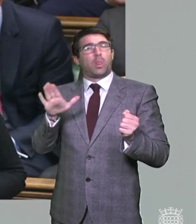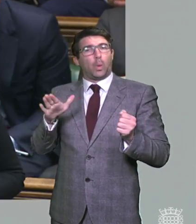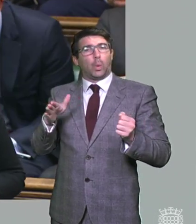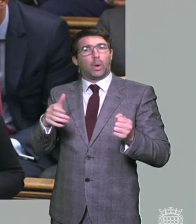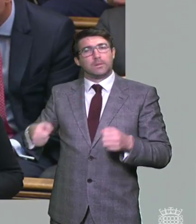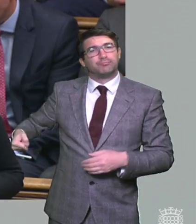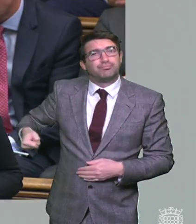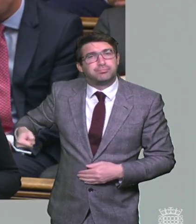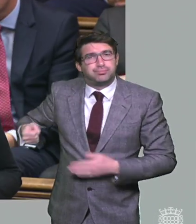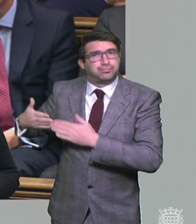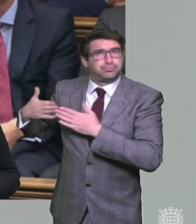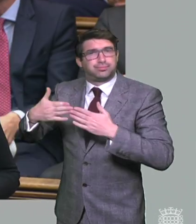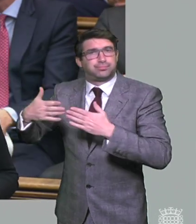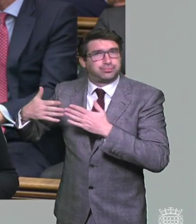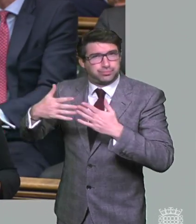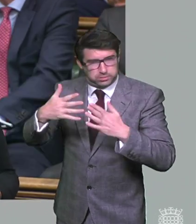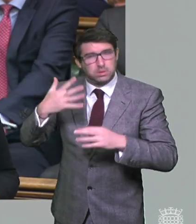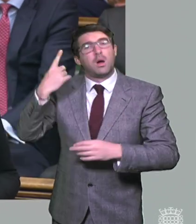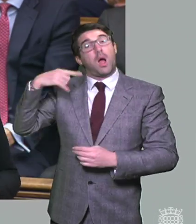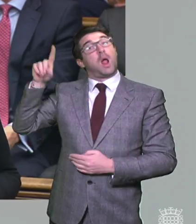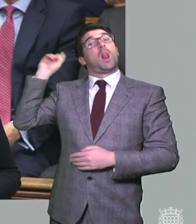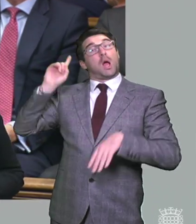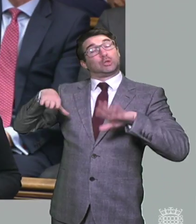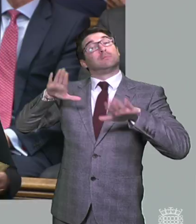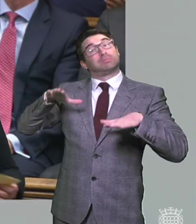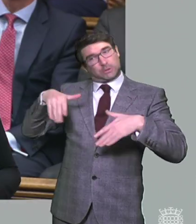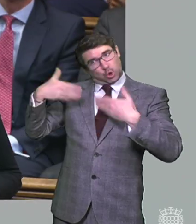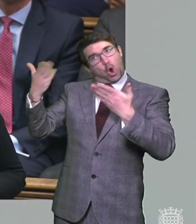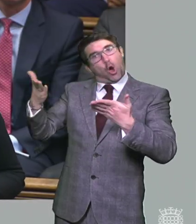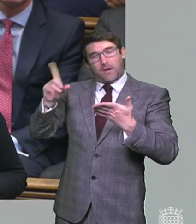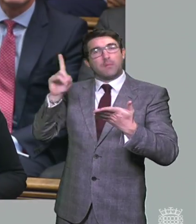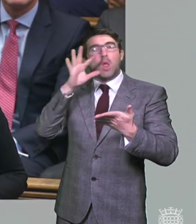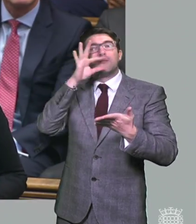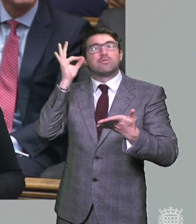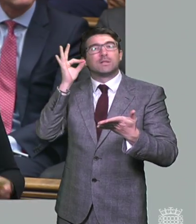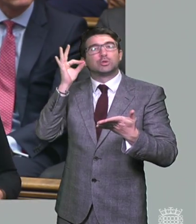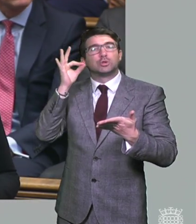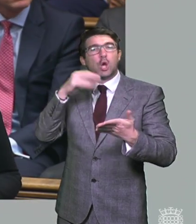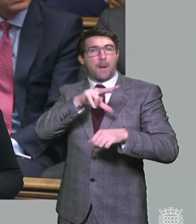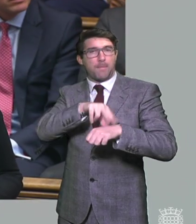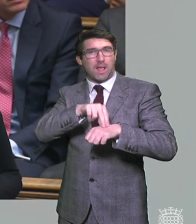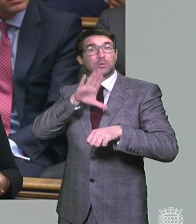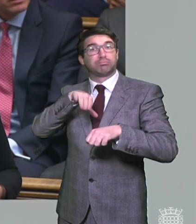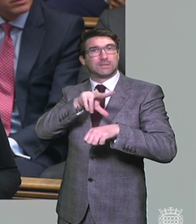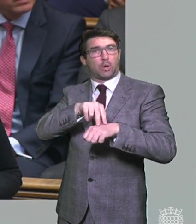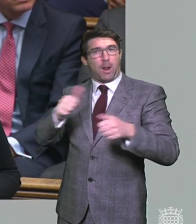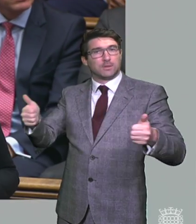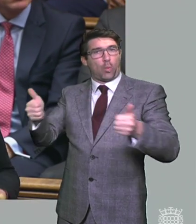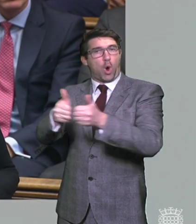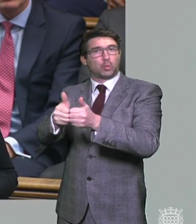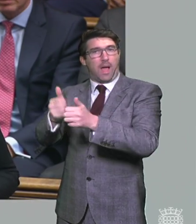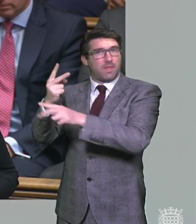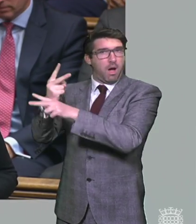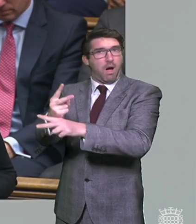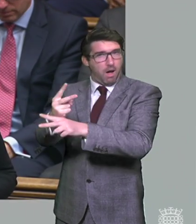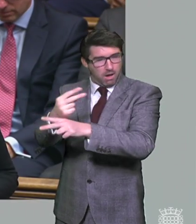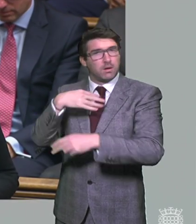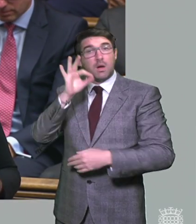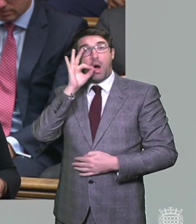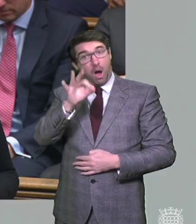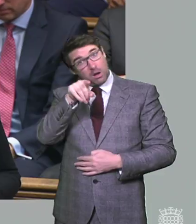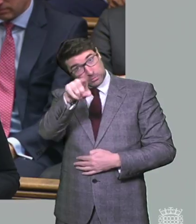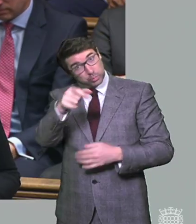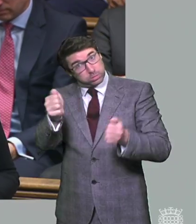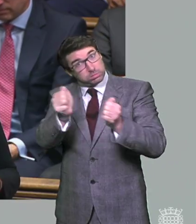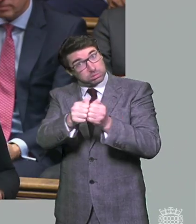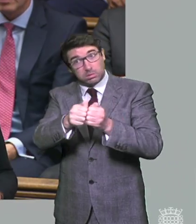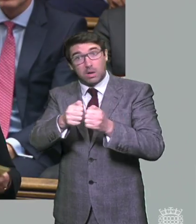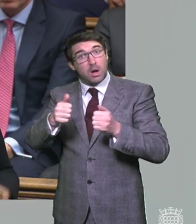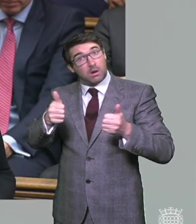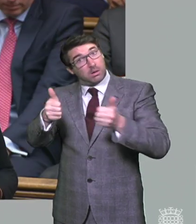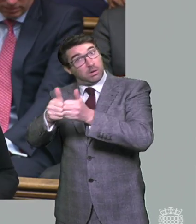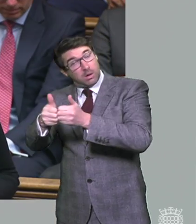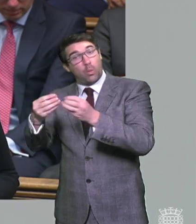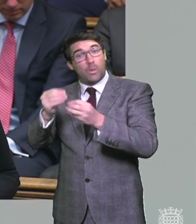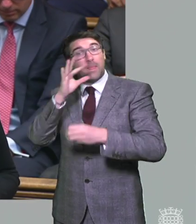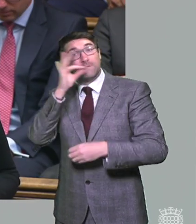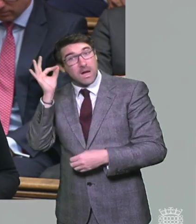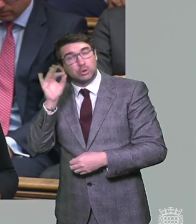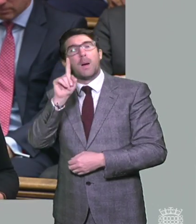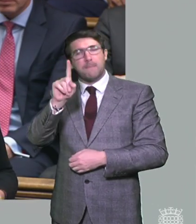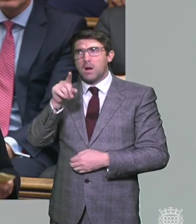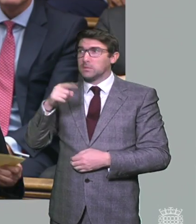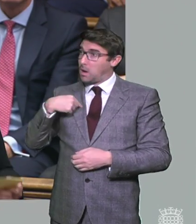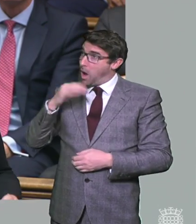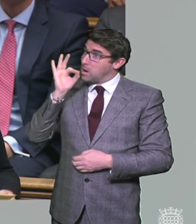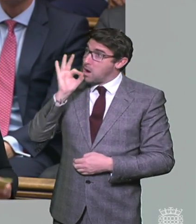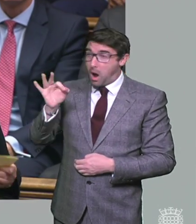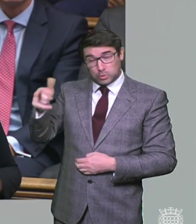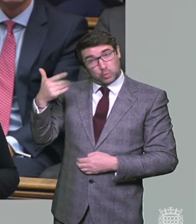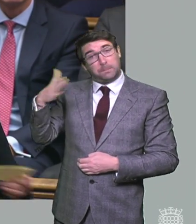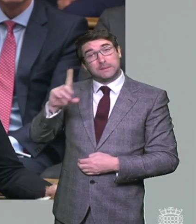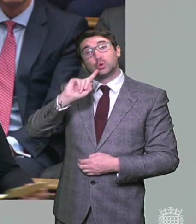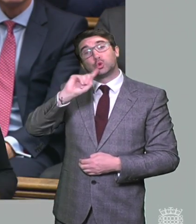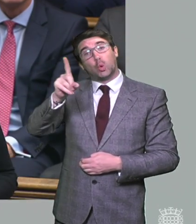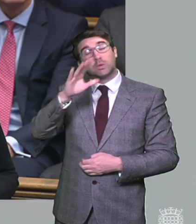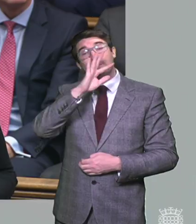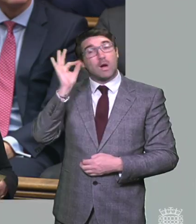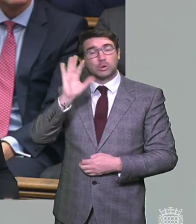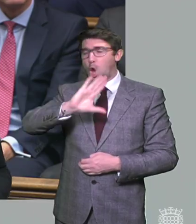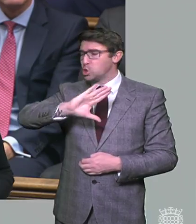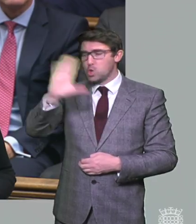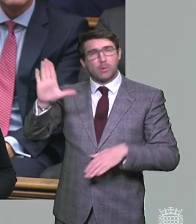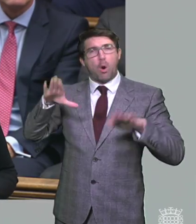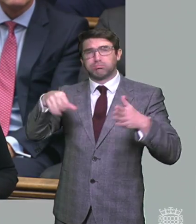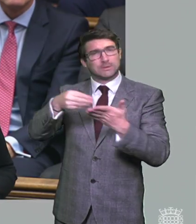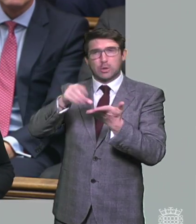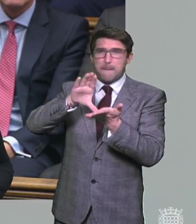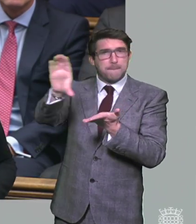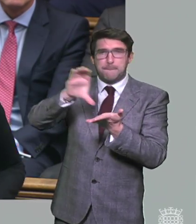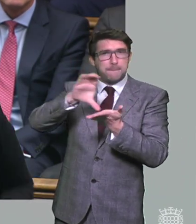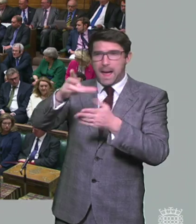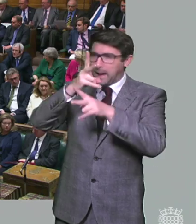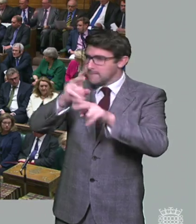Can my right honourable Friend the Prime Minister confirm that she renewed that offer to President Macron when they met and, further, that there will be no new money and no fresh agreement with the French unless they agree to joint beach patrols and joint security across the channel to bring an end to the small boats crisis for good?